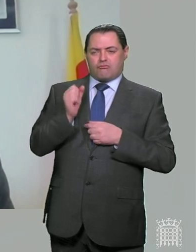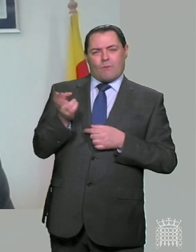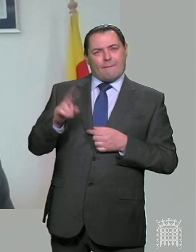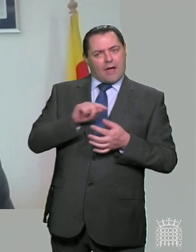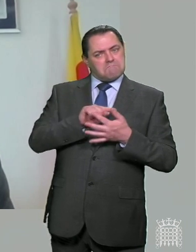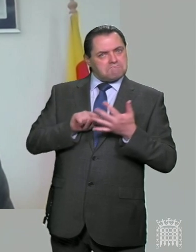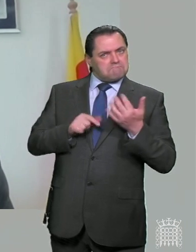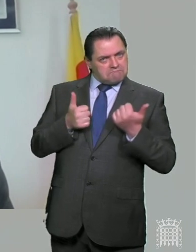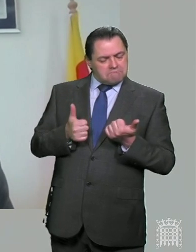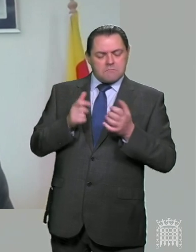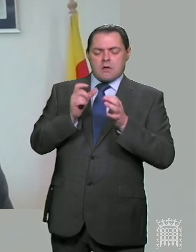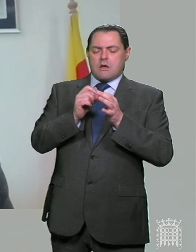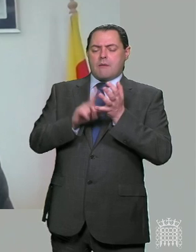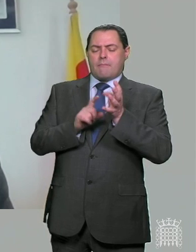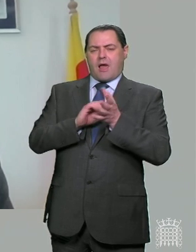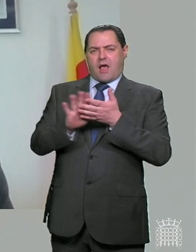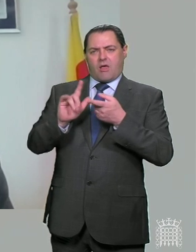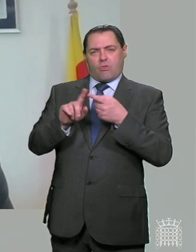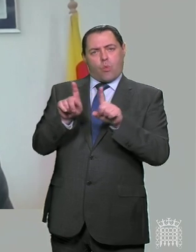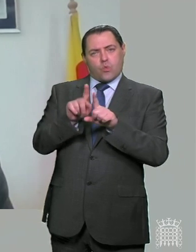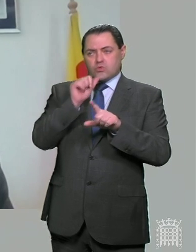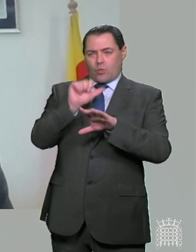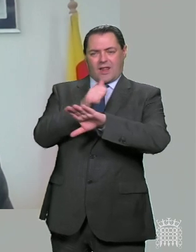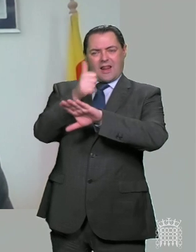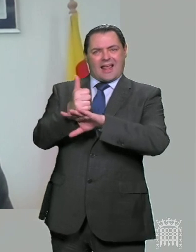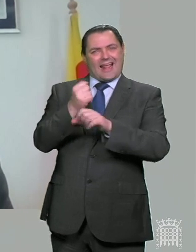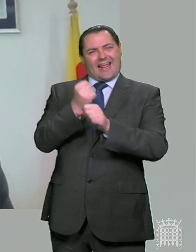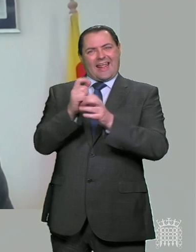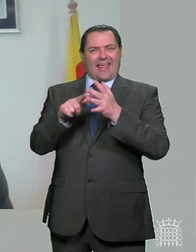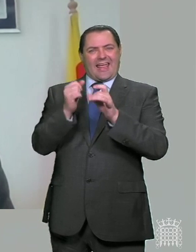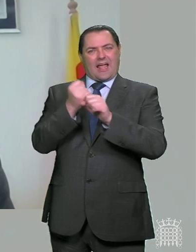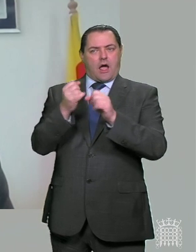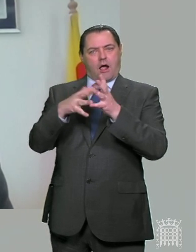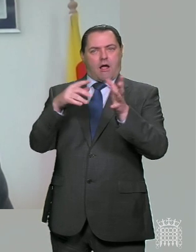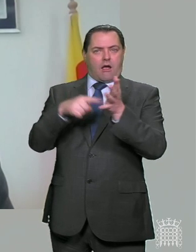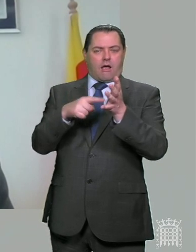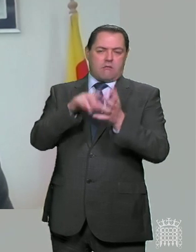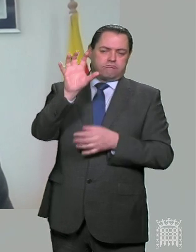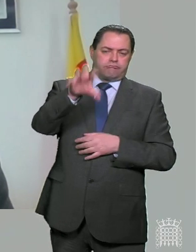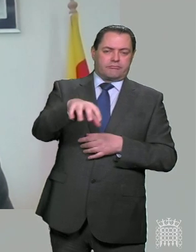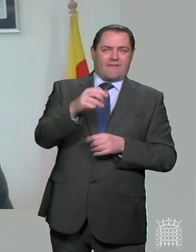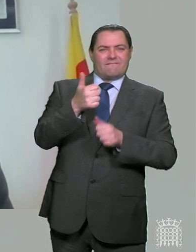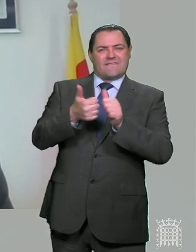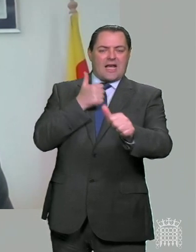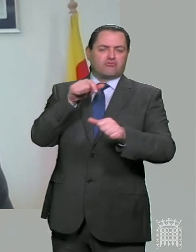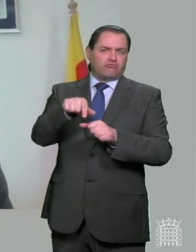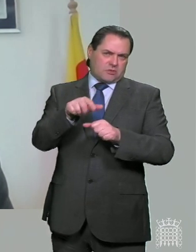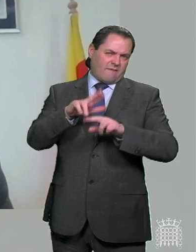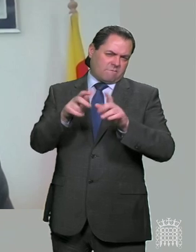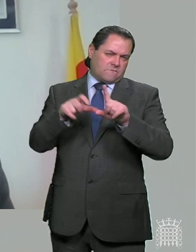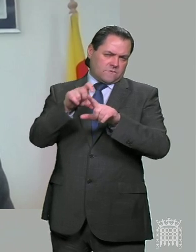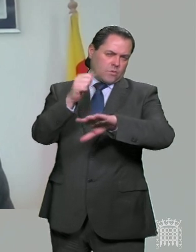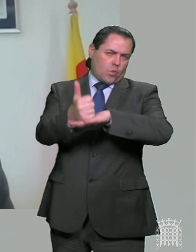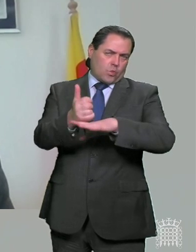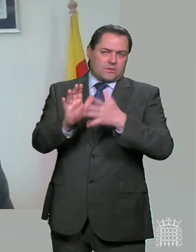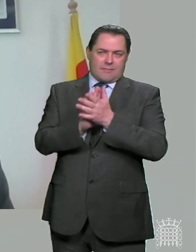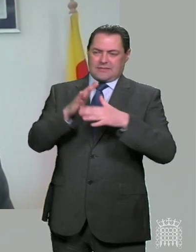We know now that Blyth will be the home of the UK’s first gigafactory developed by BritishVolt, further demonstrating the commitment to build back better.